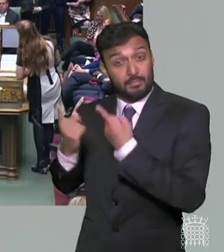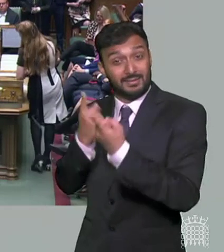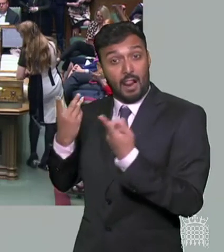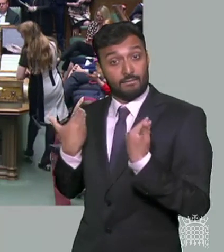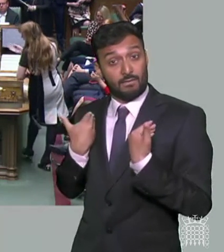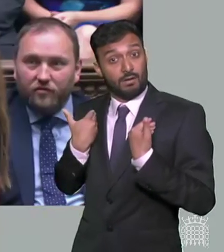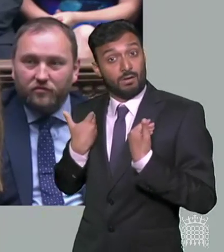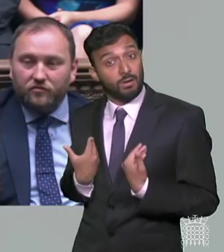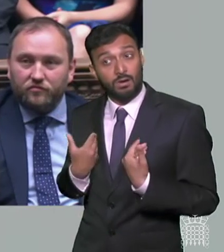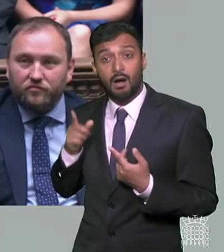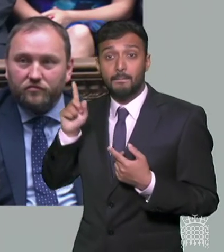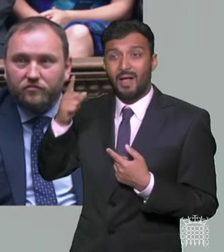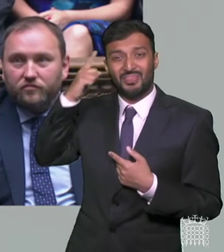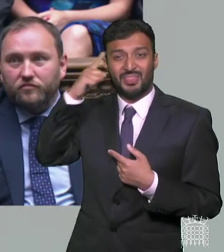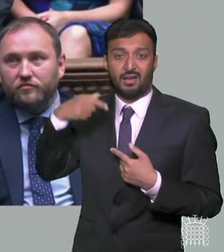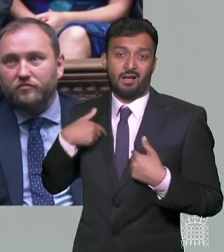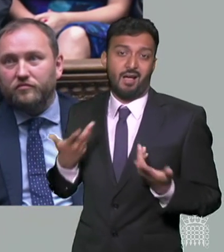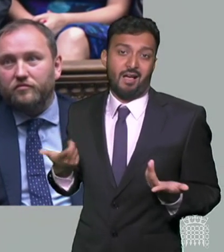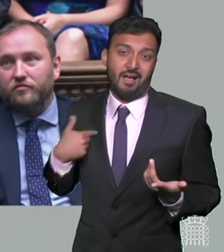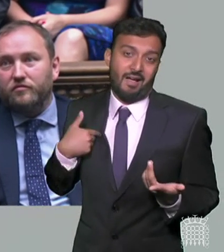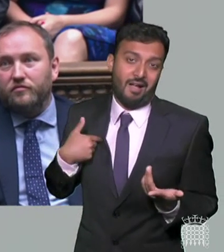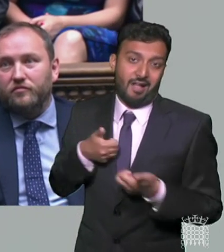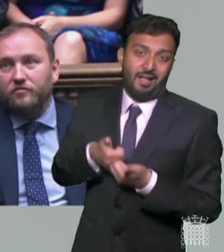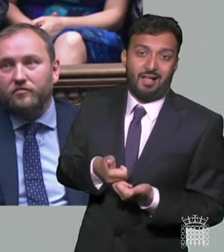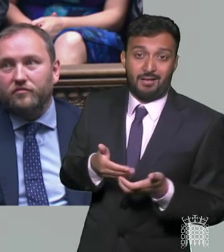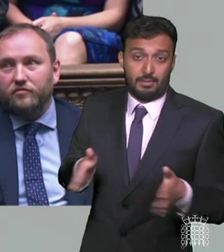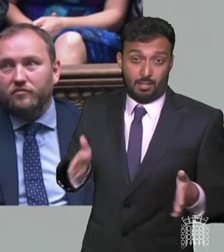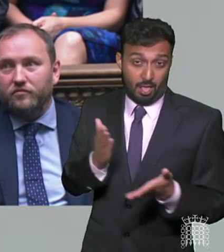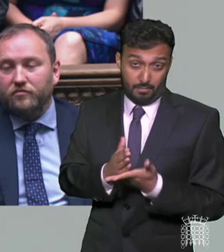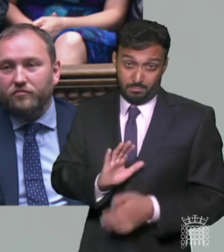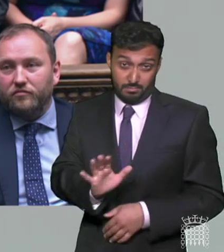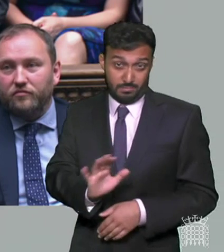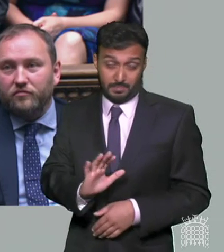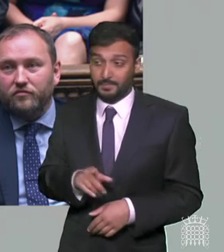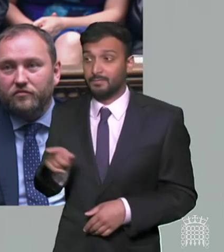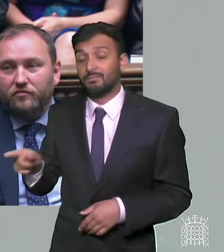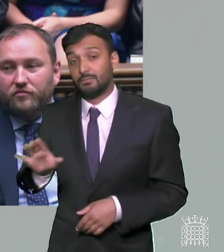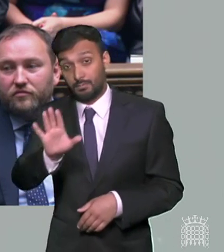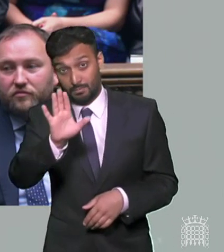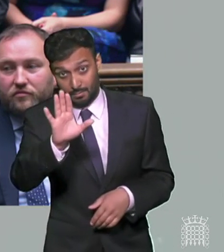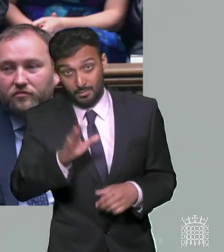Well, well; that says a lot about the Conservative party. I will tell Conservative Members a few things about militancy.